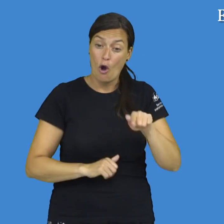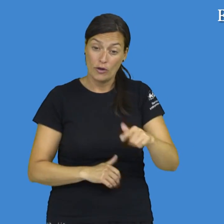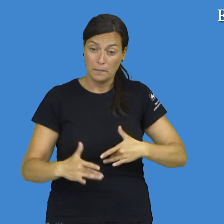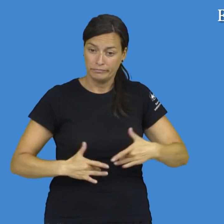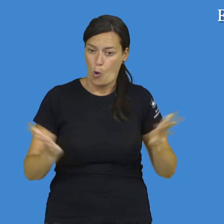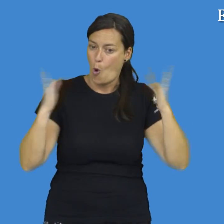síntoma